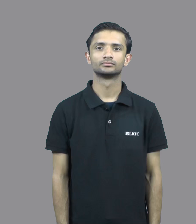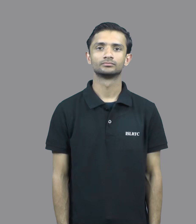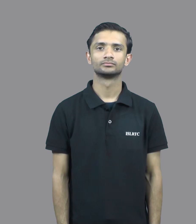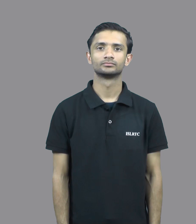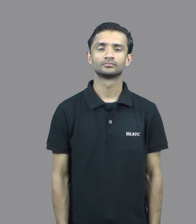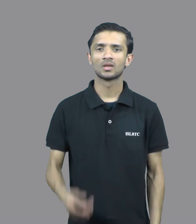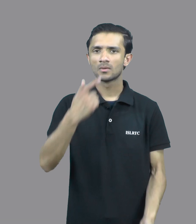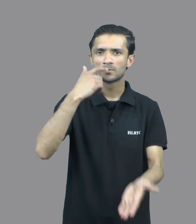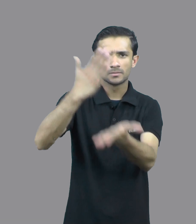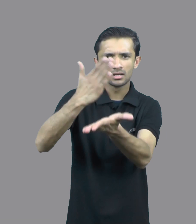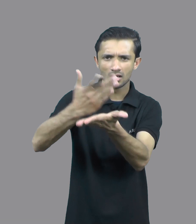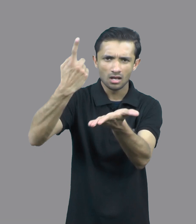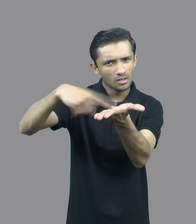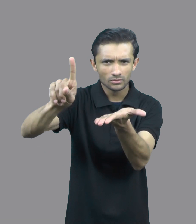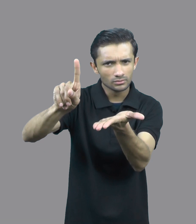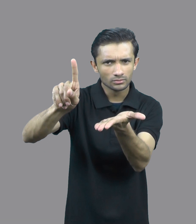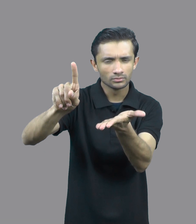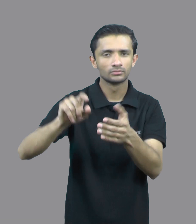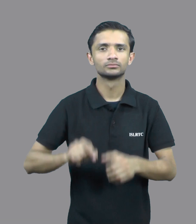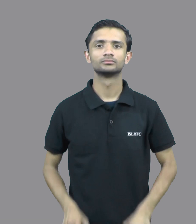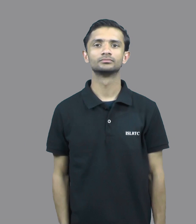Permit